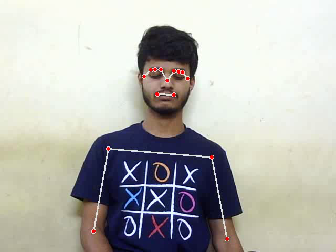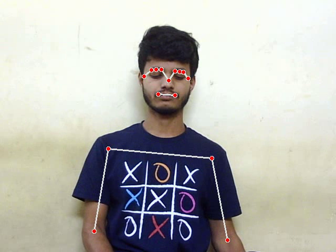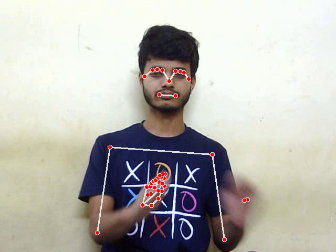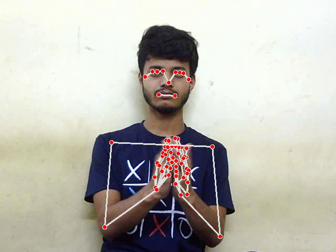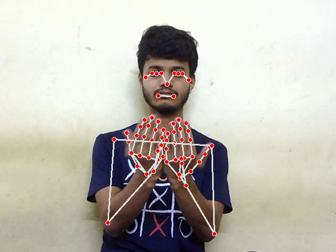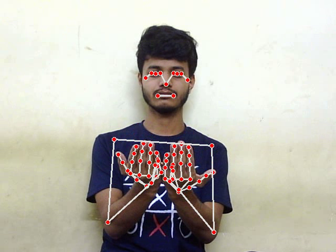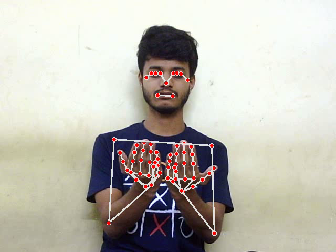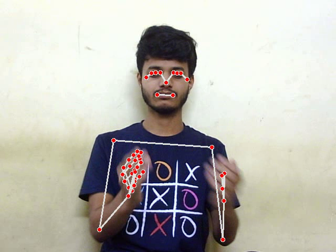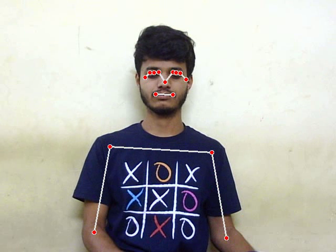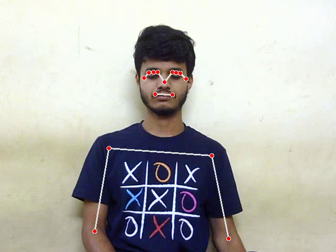book